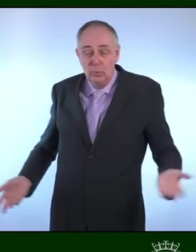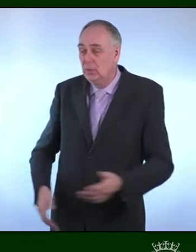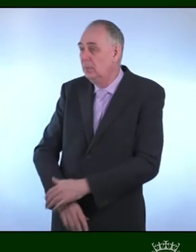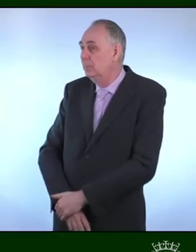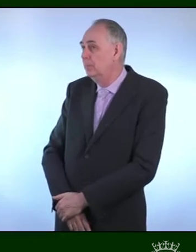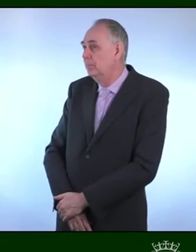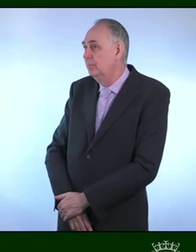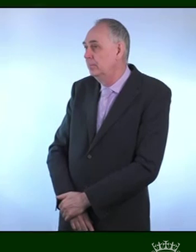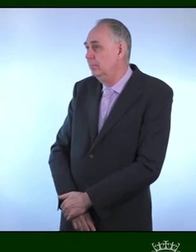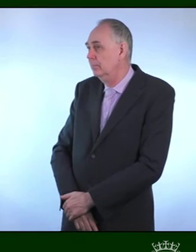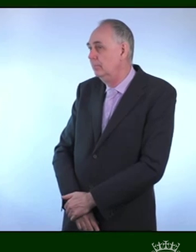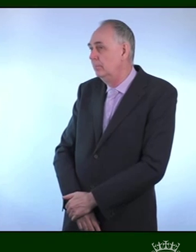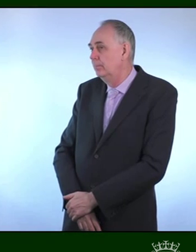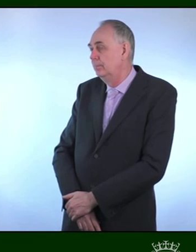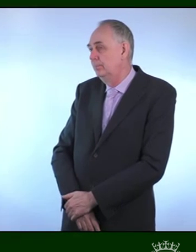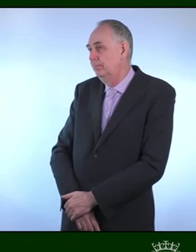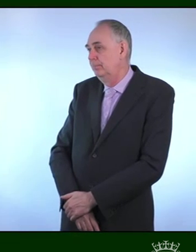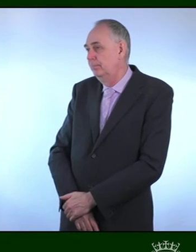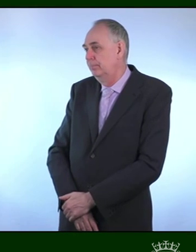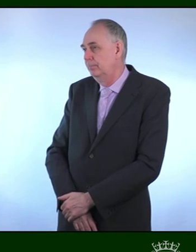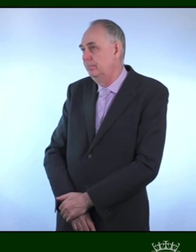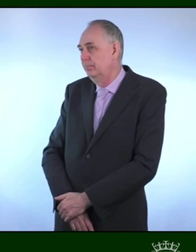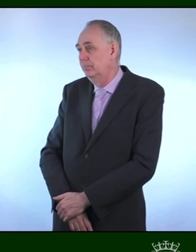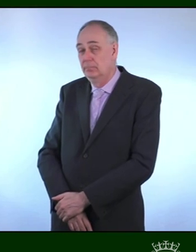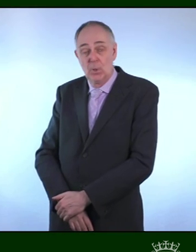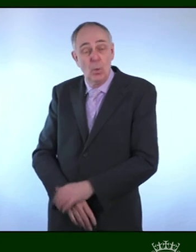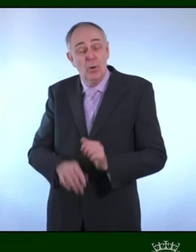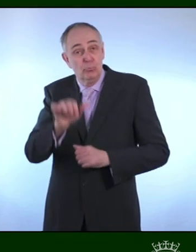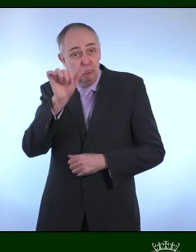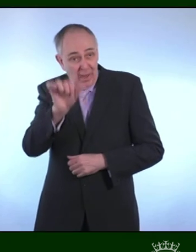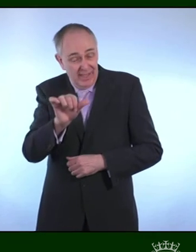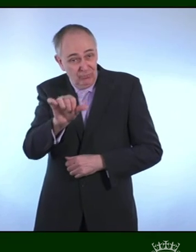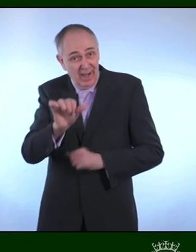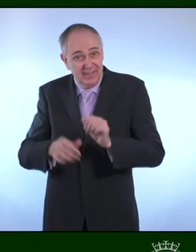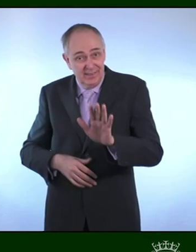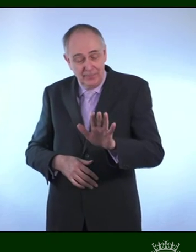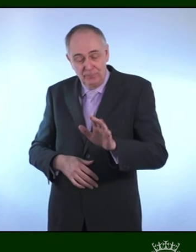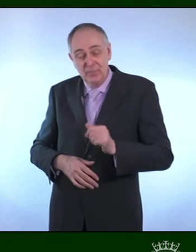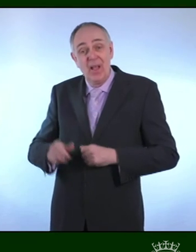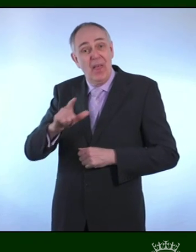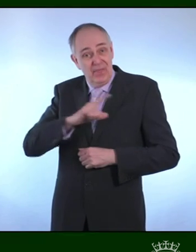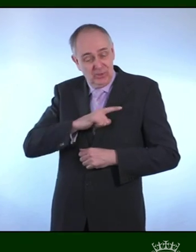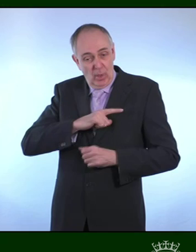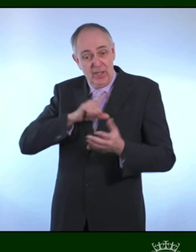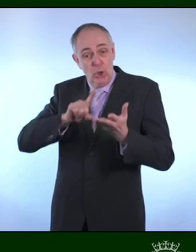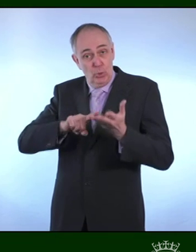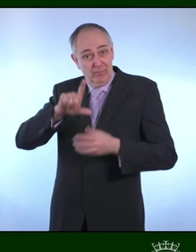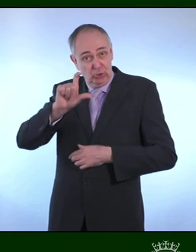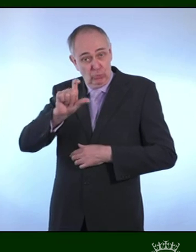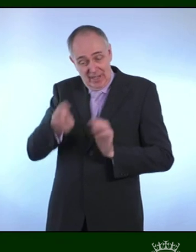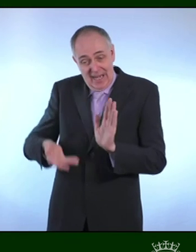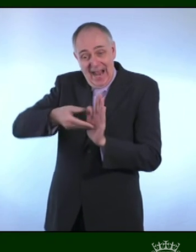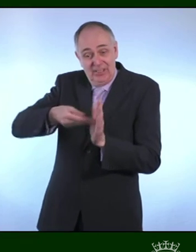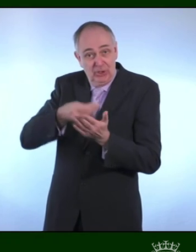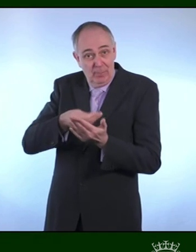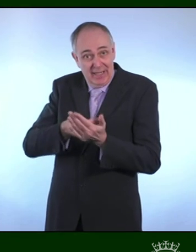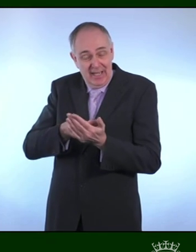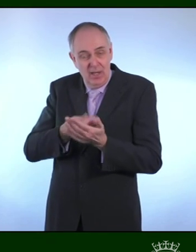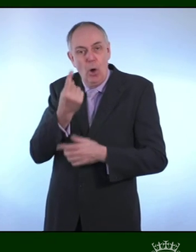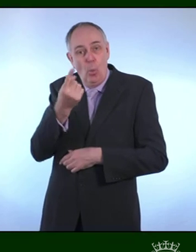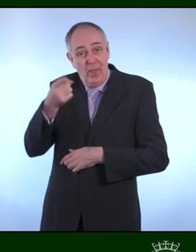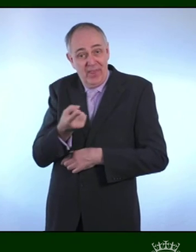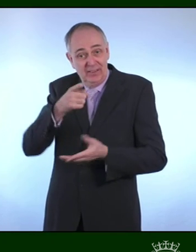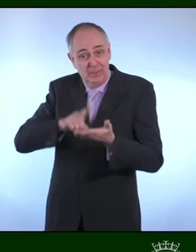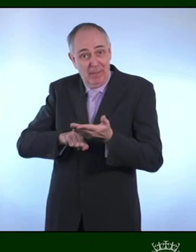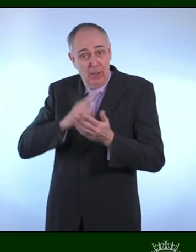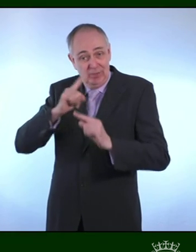The right honourable Gentleman is perfectly right, and that is why we have increased the funding for universal credit so that it goes up by £1,000 a year.